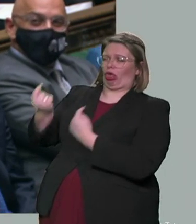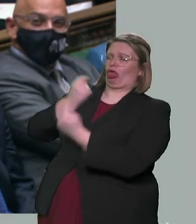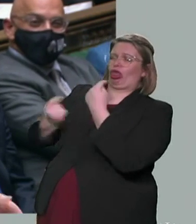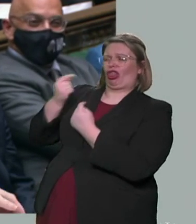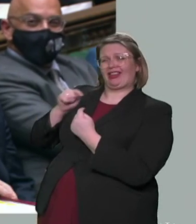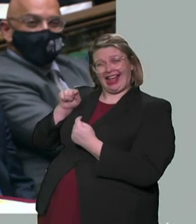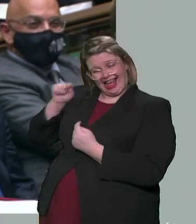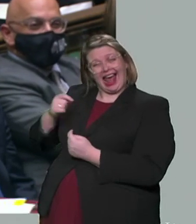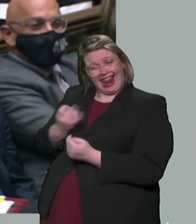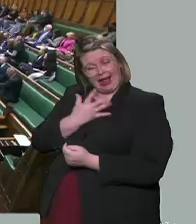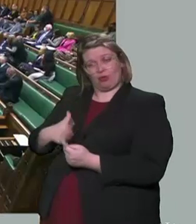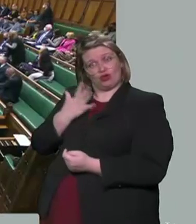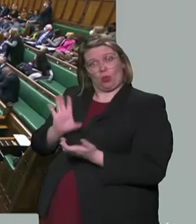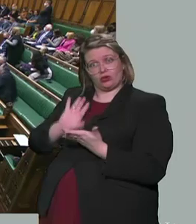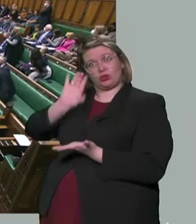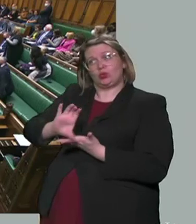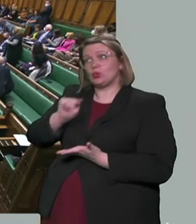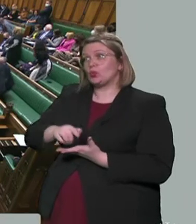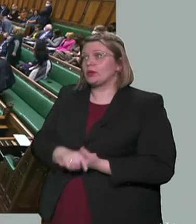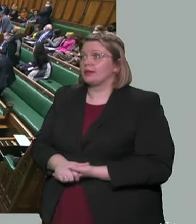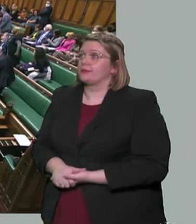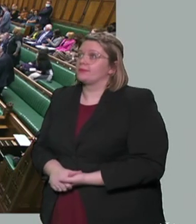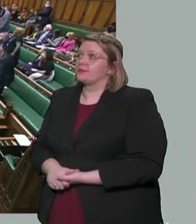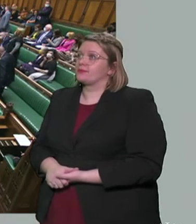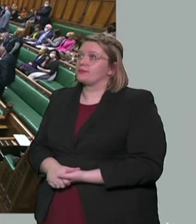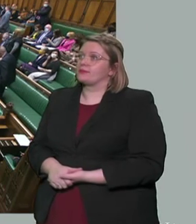They voted against that spending.